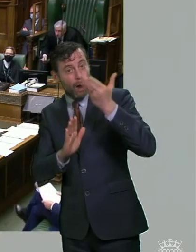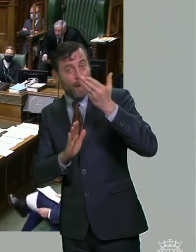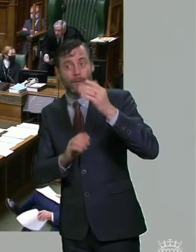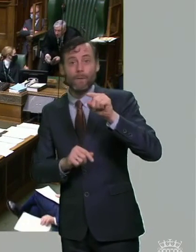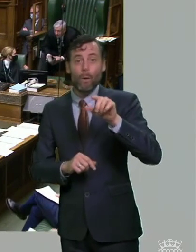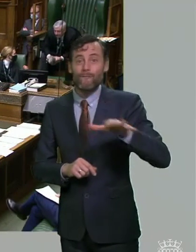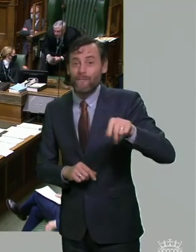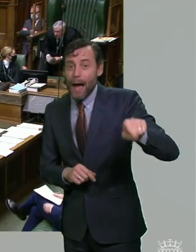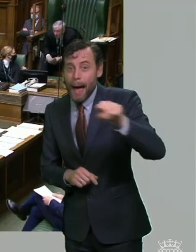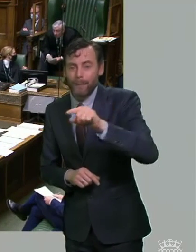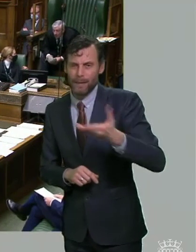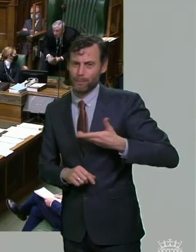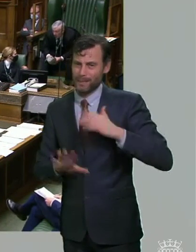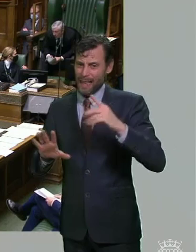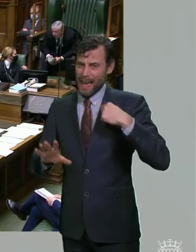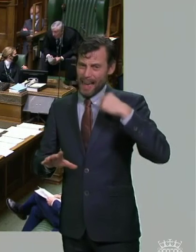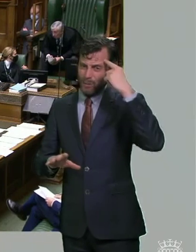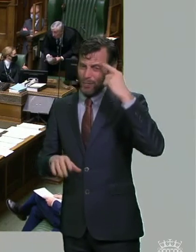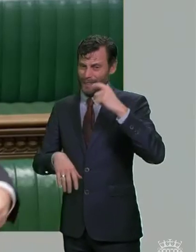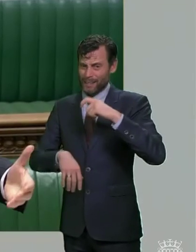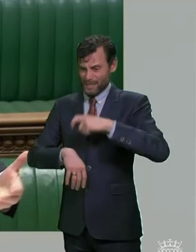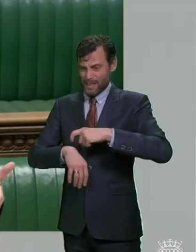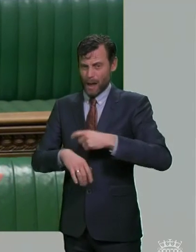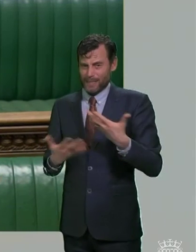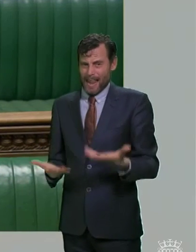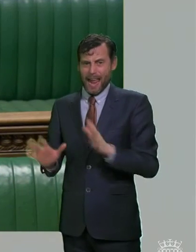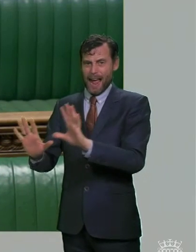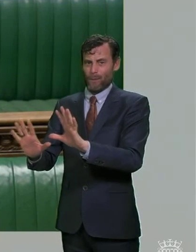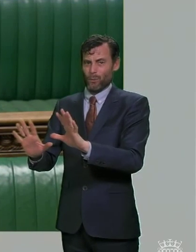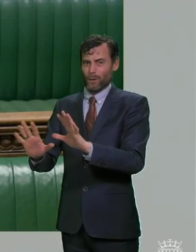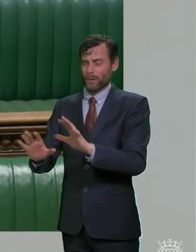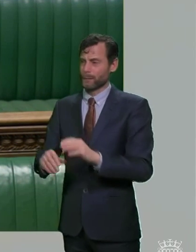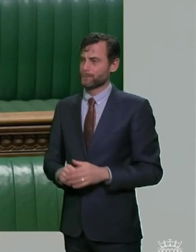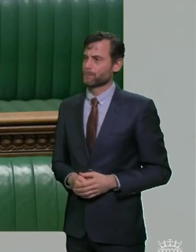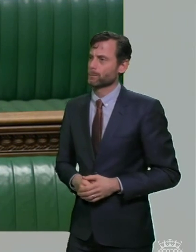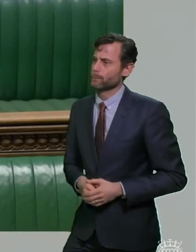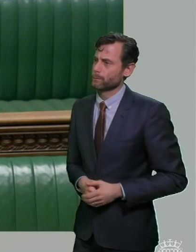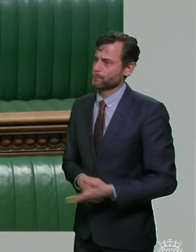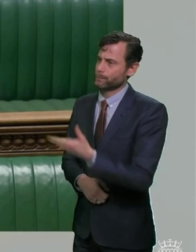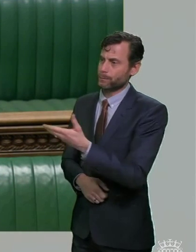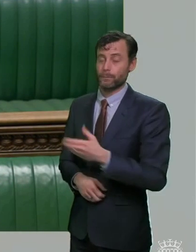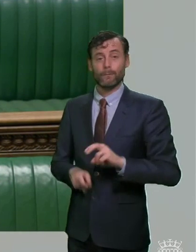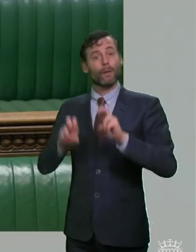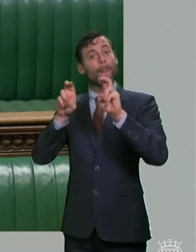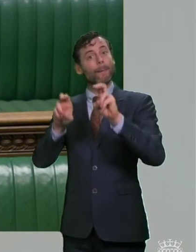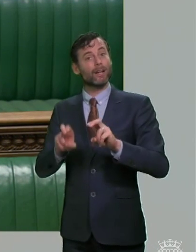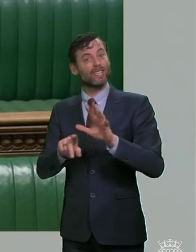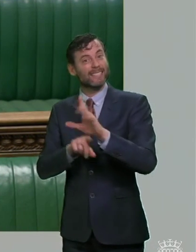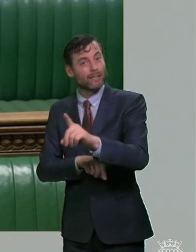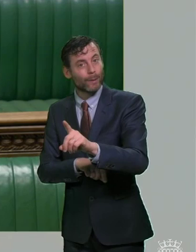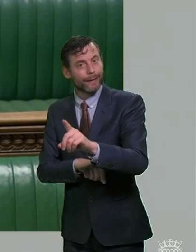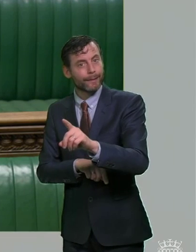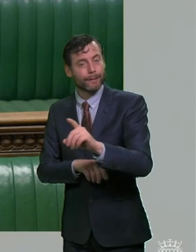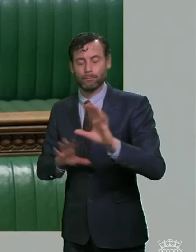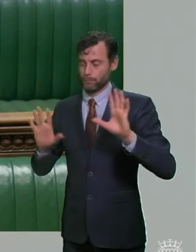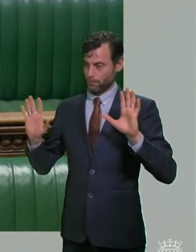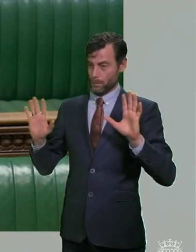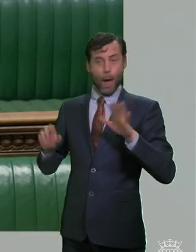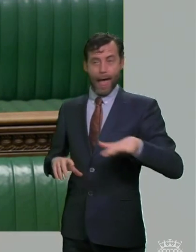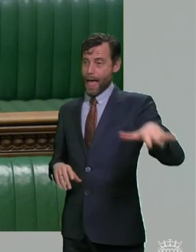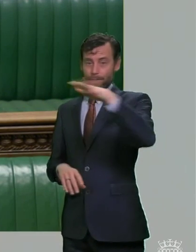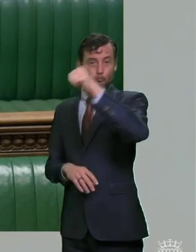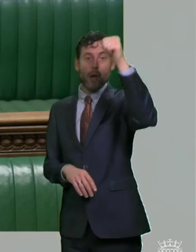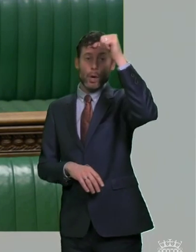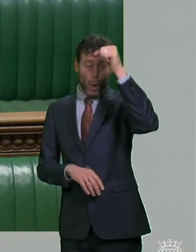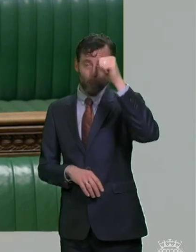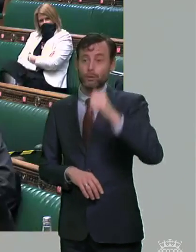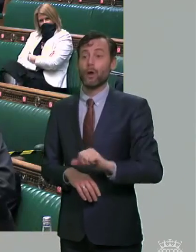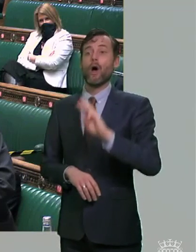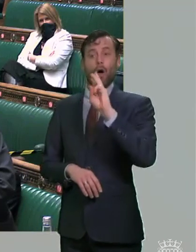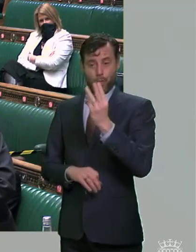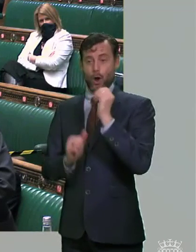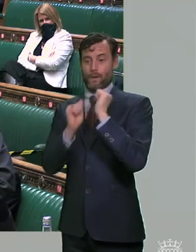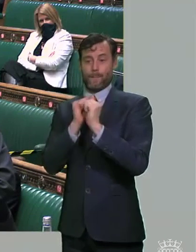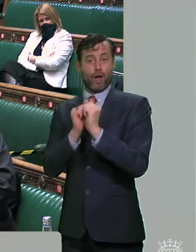I don’t know about you, Mr Speaker, but the Budget is happening next week, and it is not a date that is concealed from the right honourable and learned Gentleman.